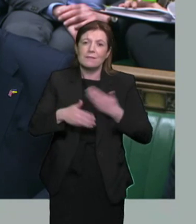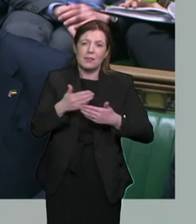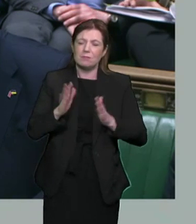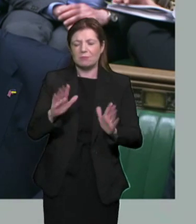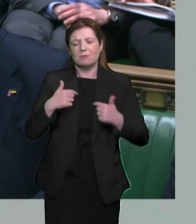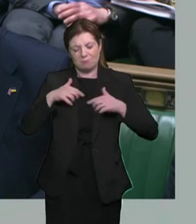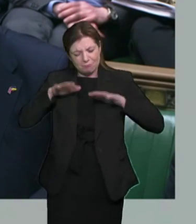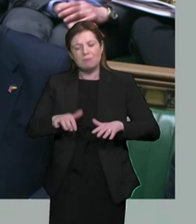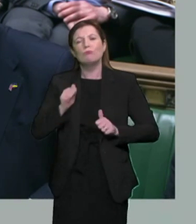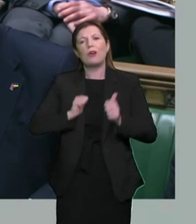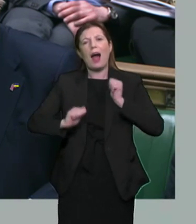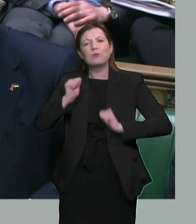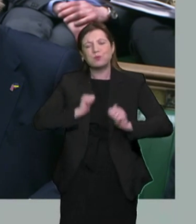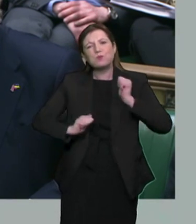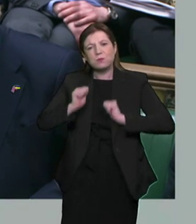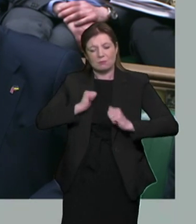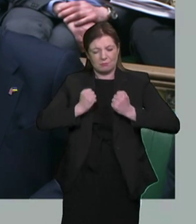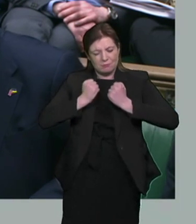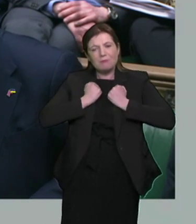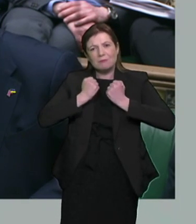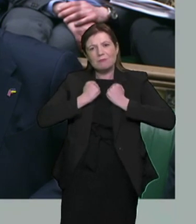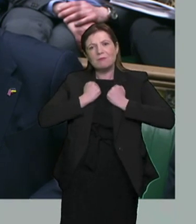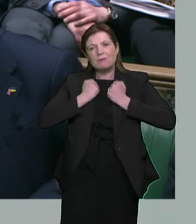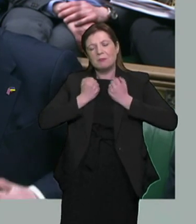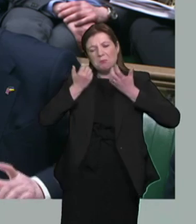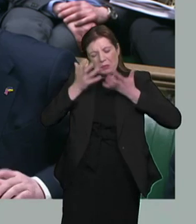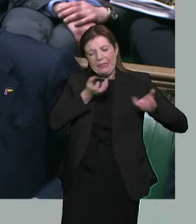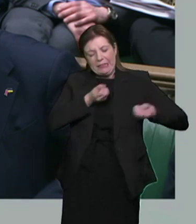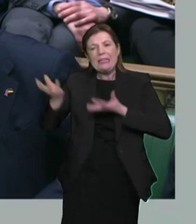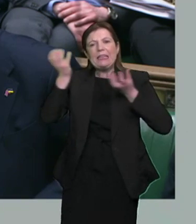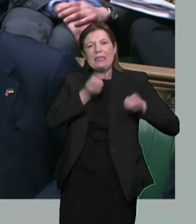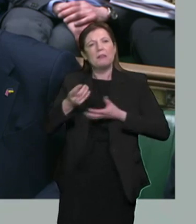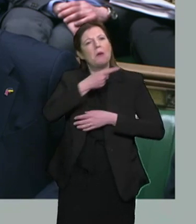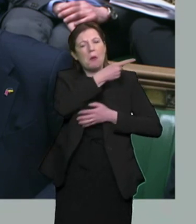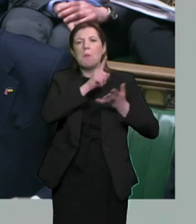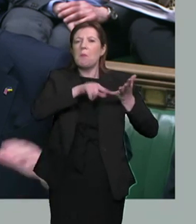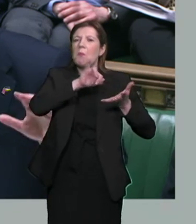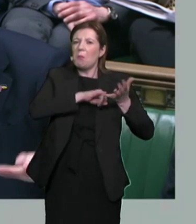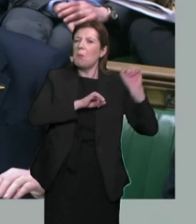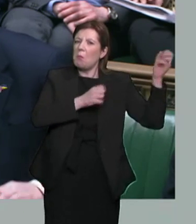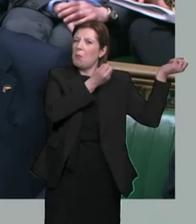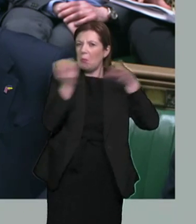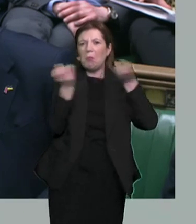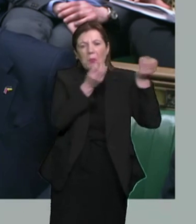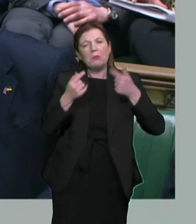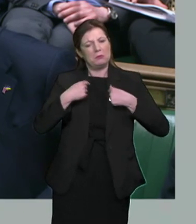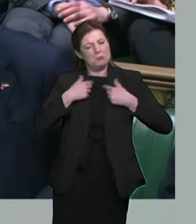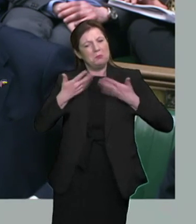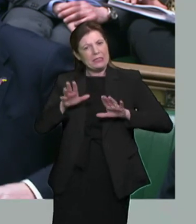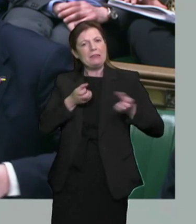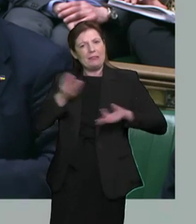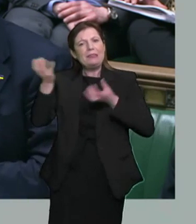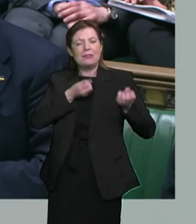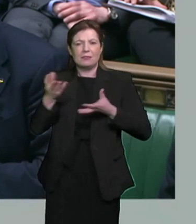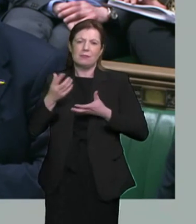I am proud that we are the biggest bilateral donor, I think, other than the United States, of aid to Ukraine.